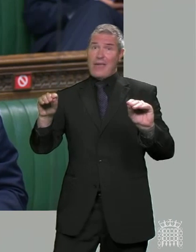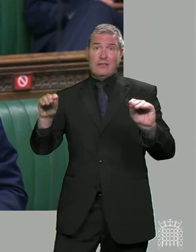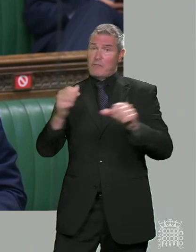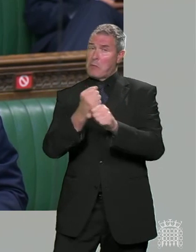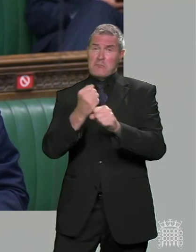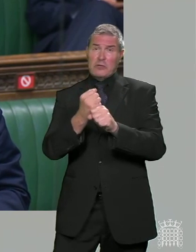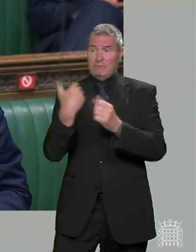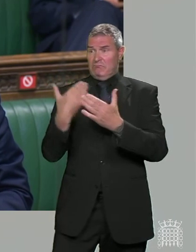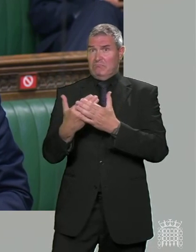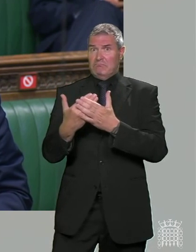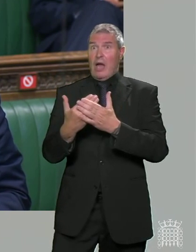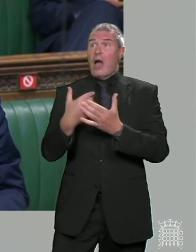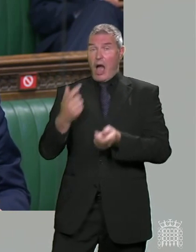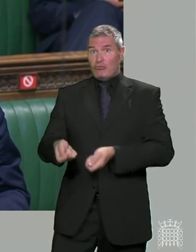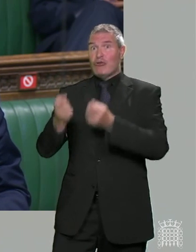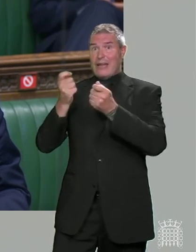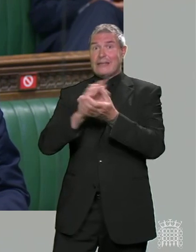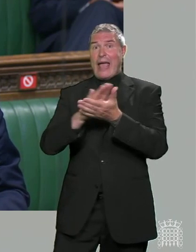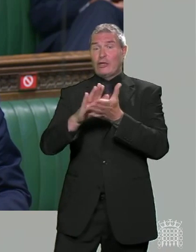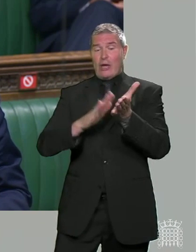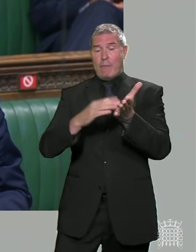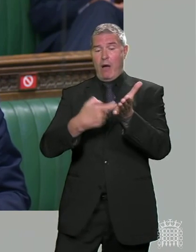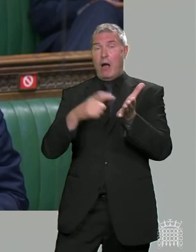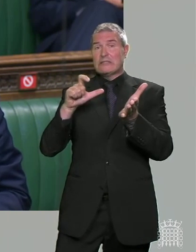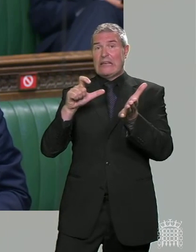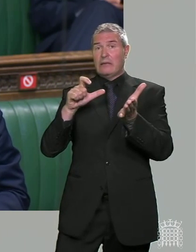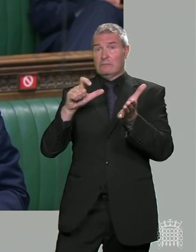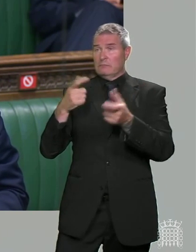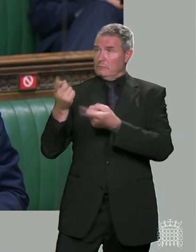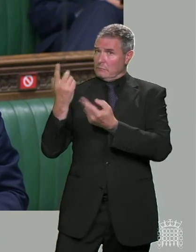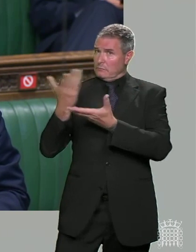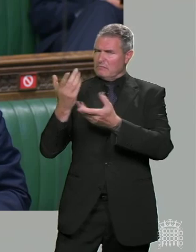Although I have raised this with HMRC directly, the situation still has not moved forward.